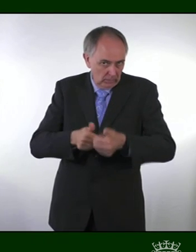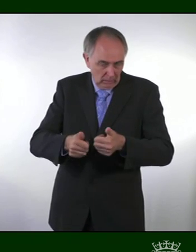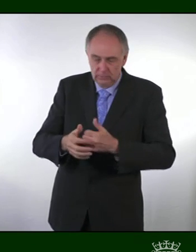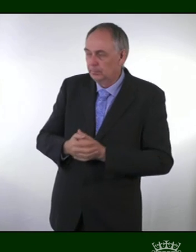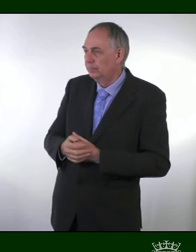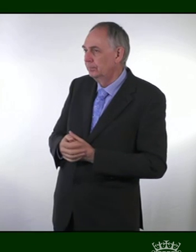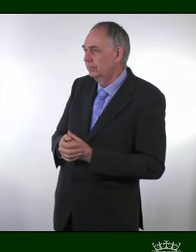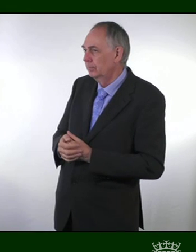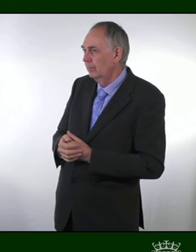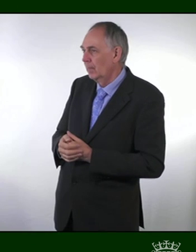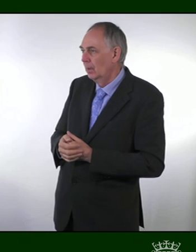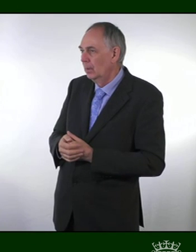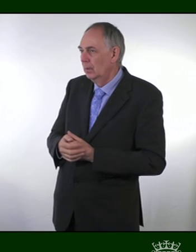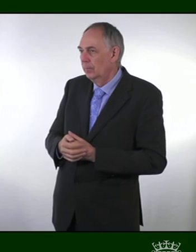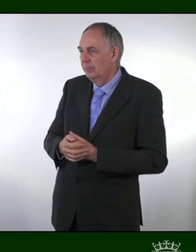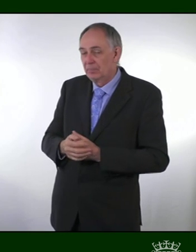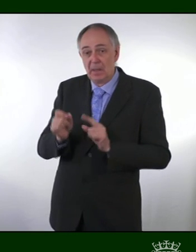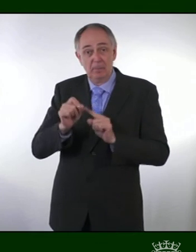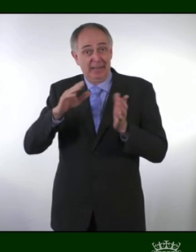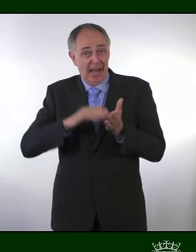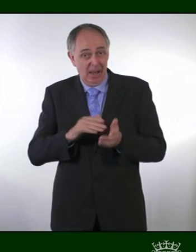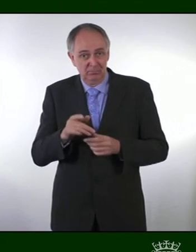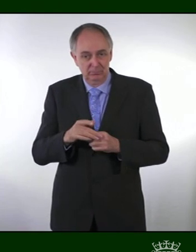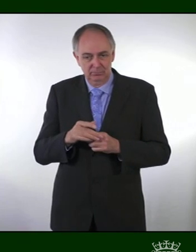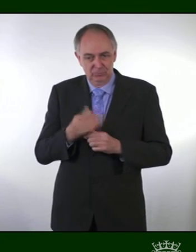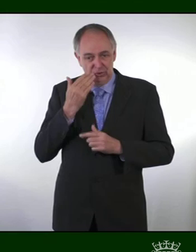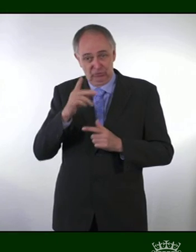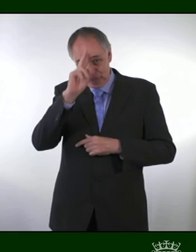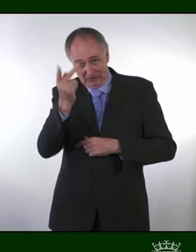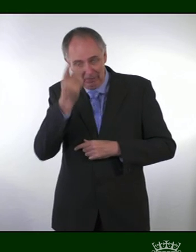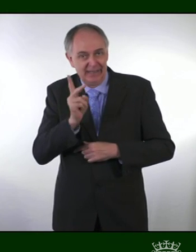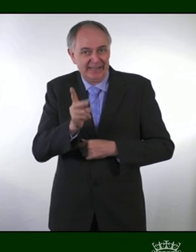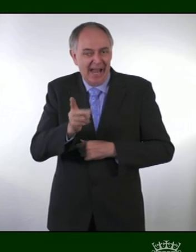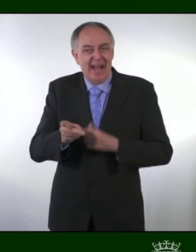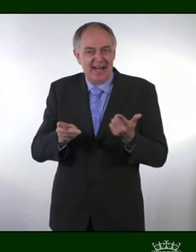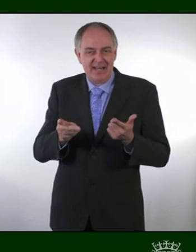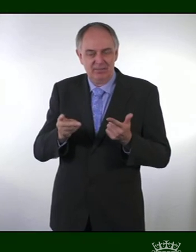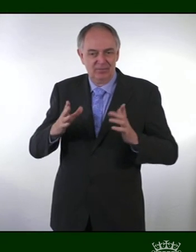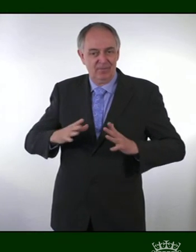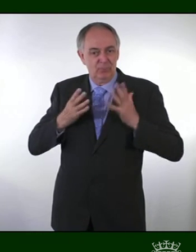Can I also welcome the Prime Minister’s latest U-turn, this time on free school meals?